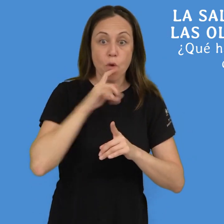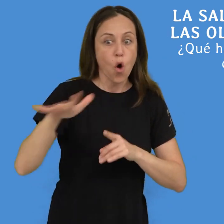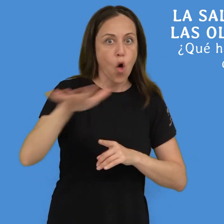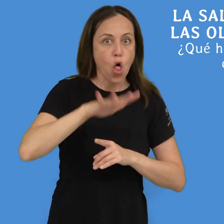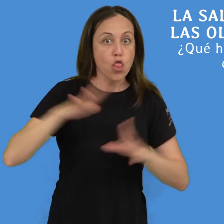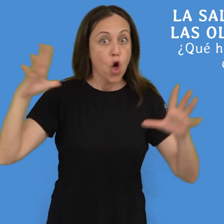dónde